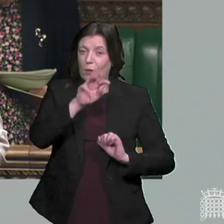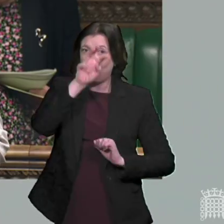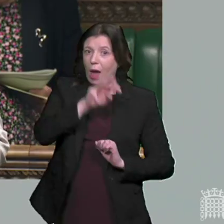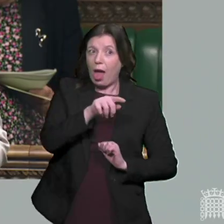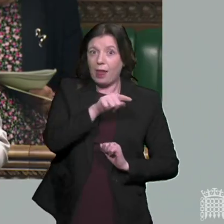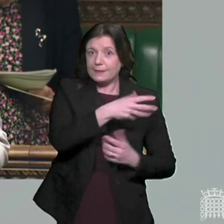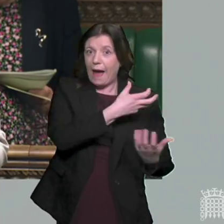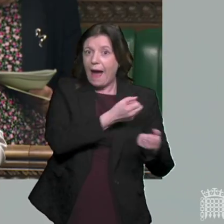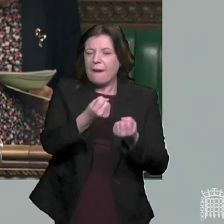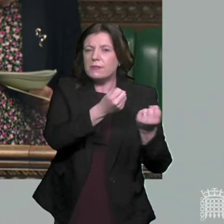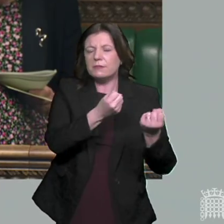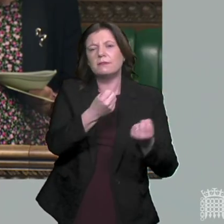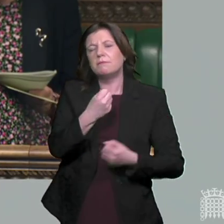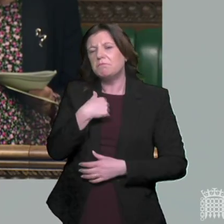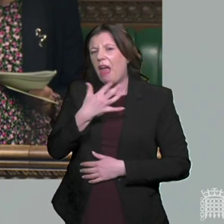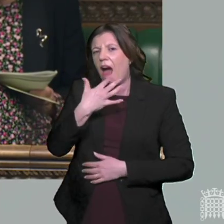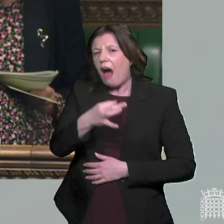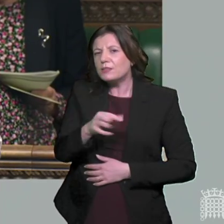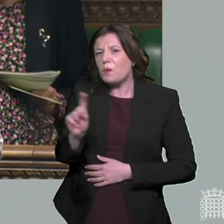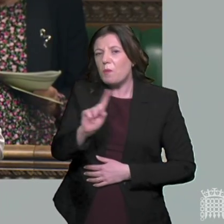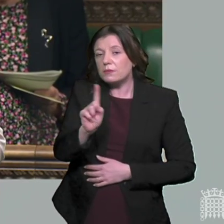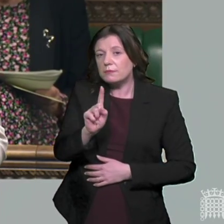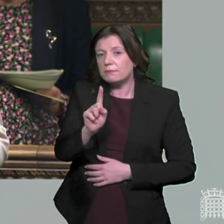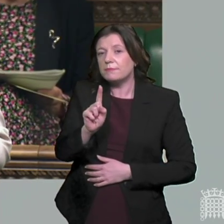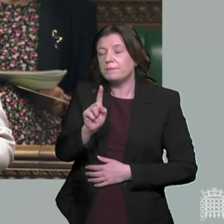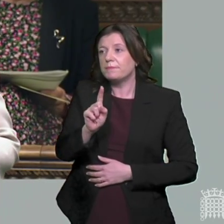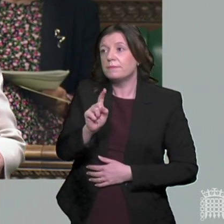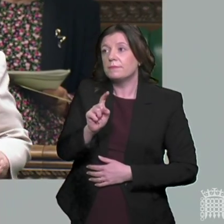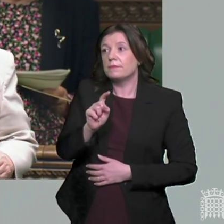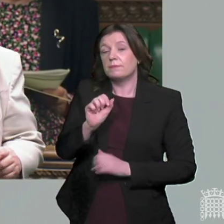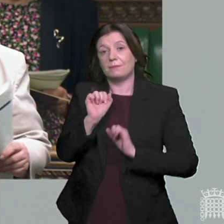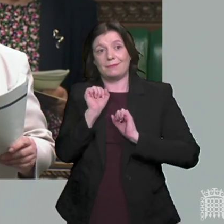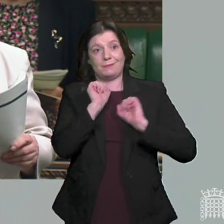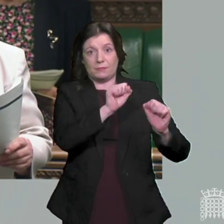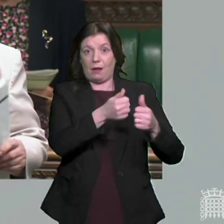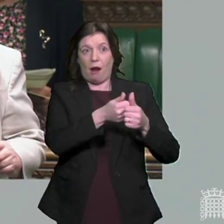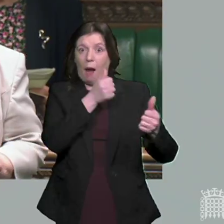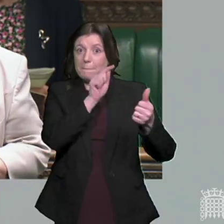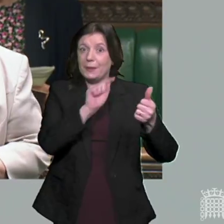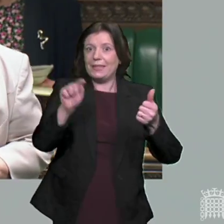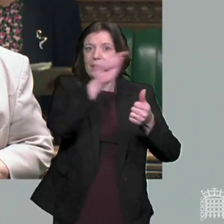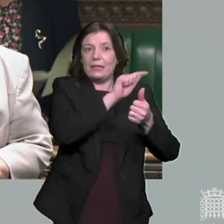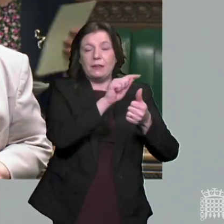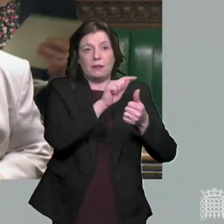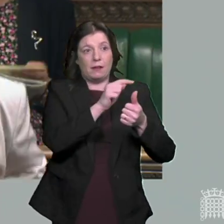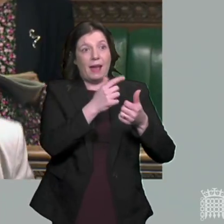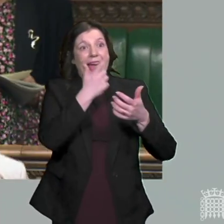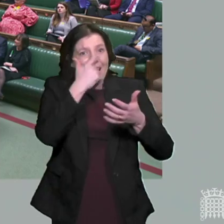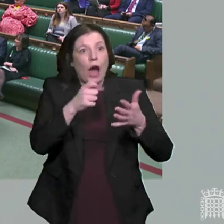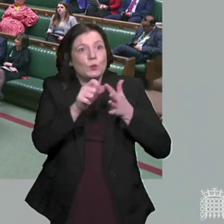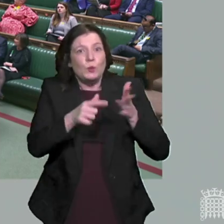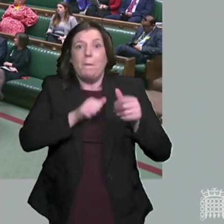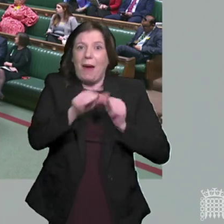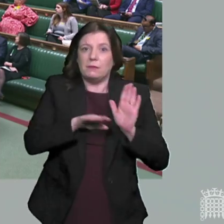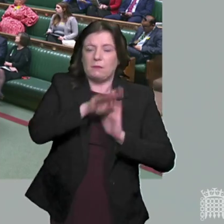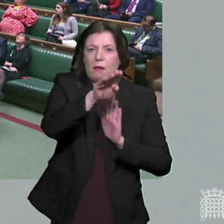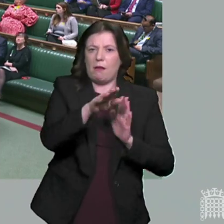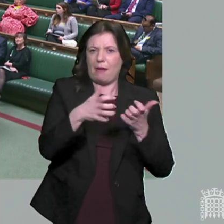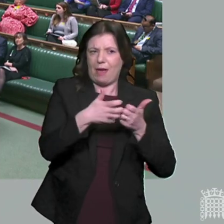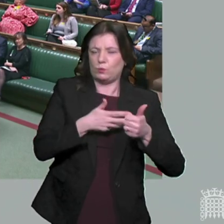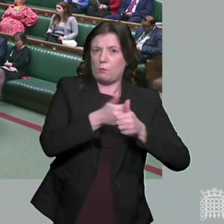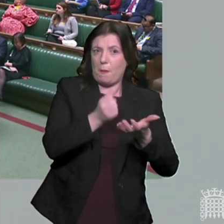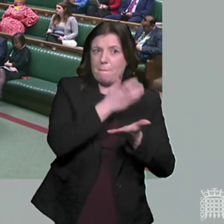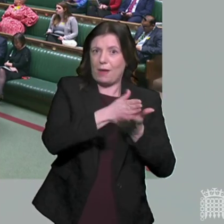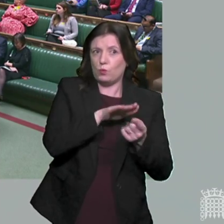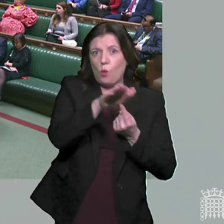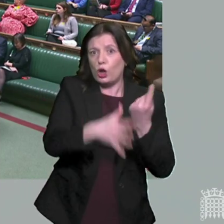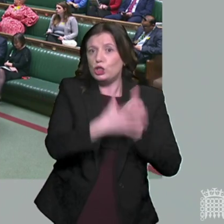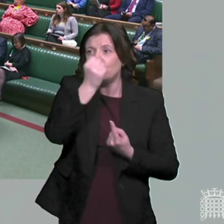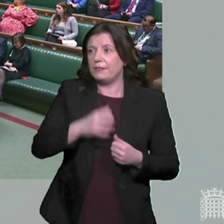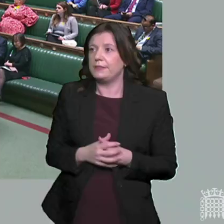When will the Government match that ambition so that sectors such as Welsh offshore wind can achieve their full potential?